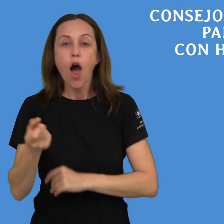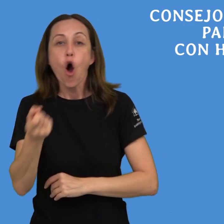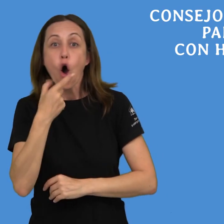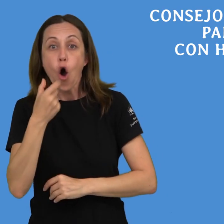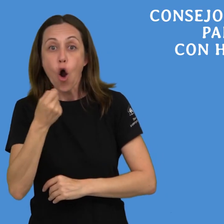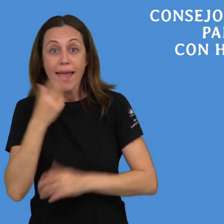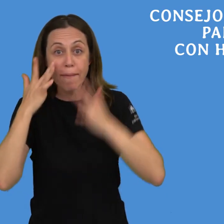droga